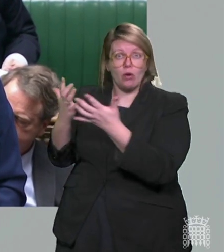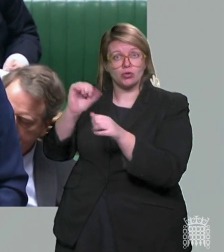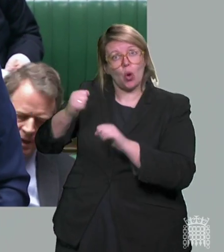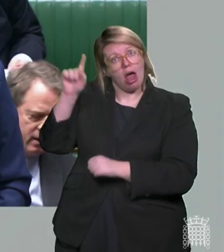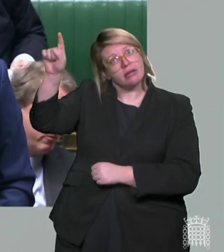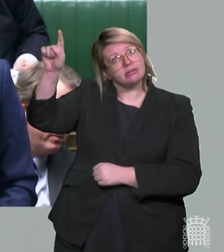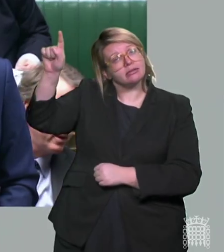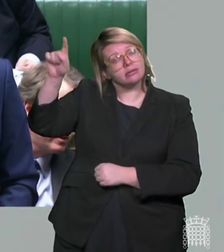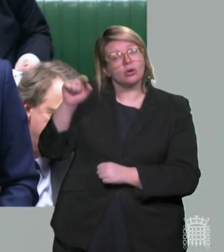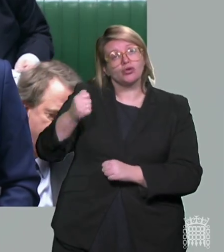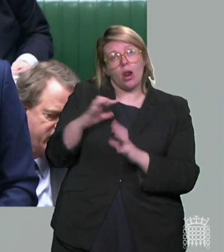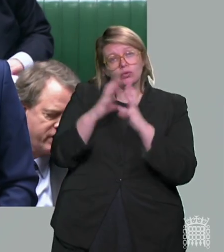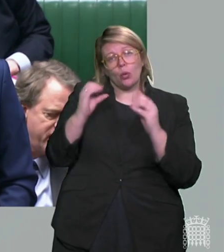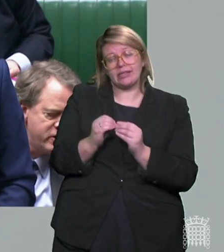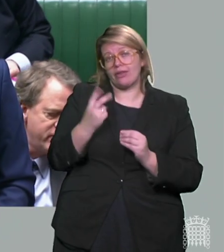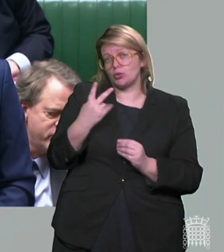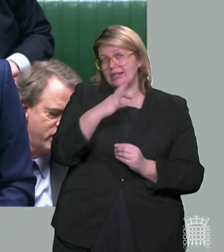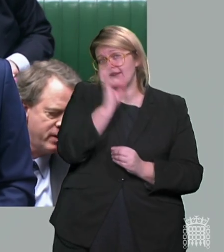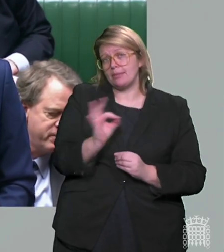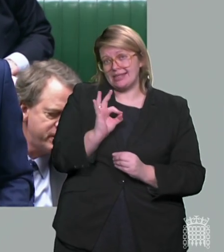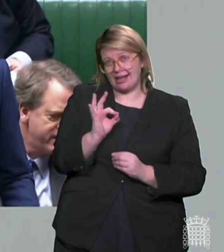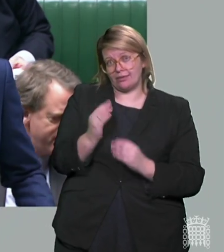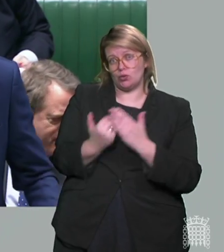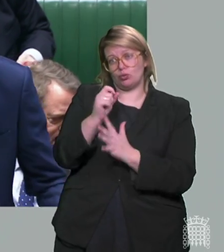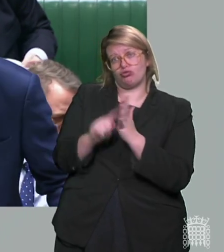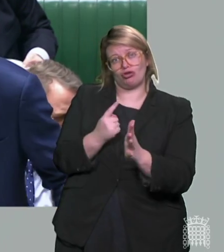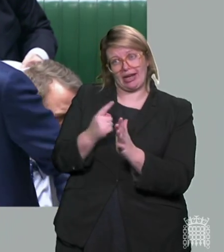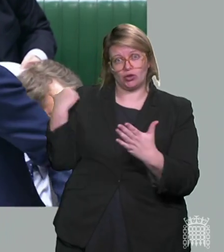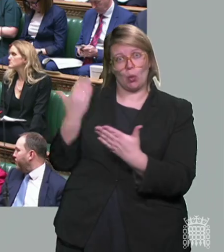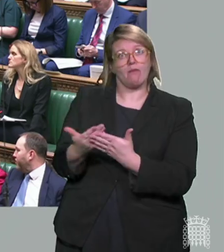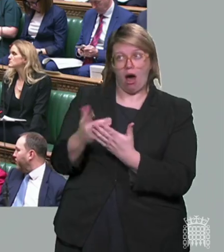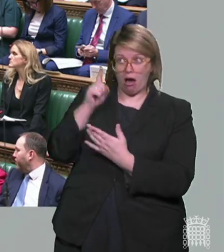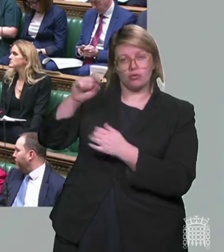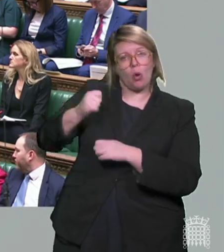Indeed, Scotland has received 27% of all contracted projects to date.